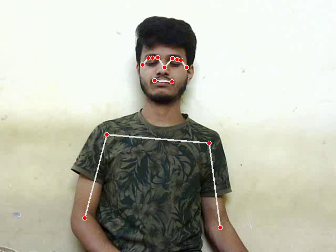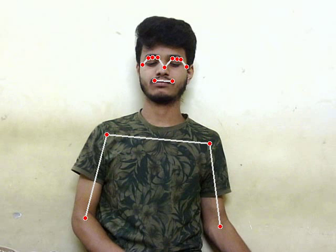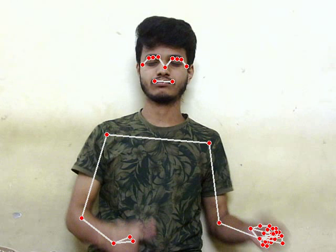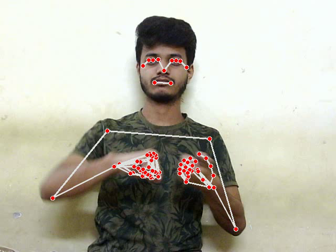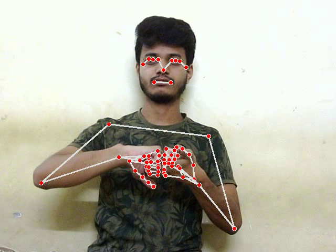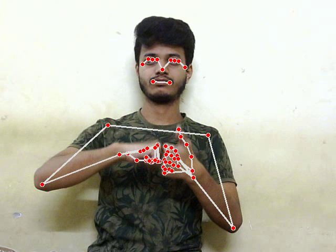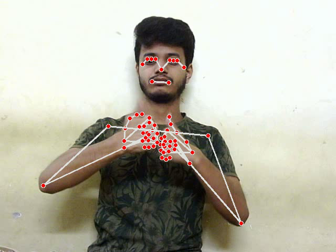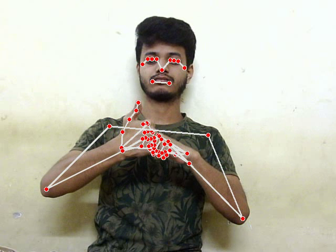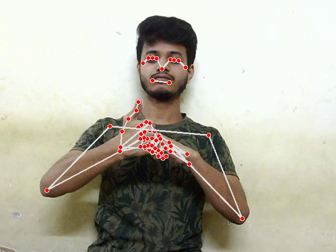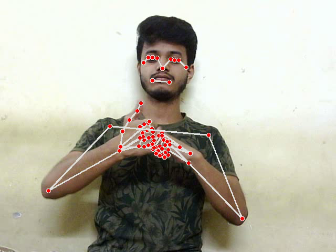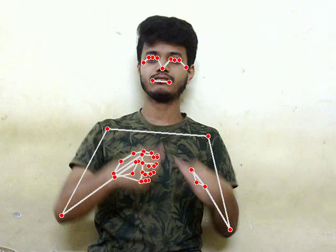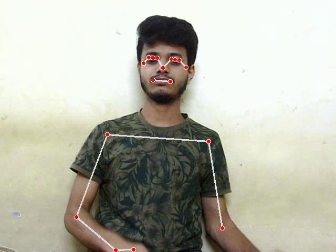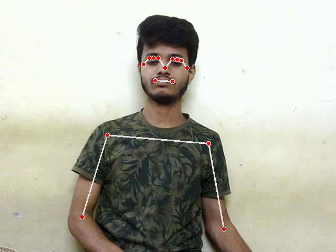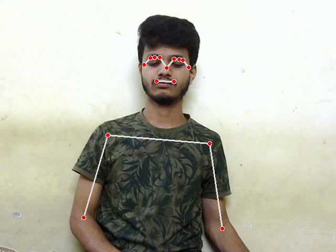how